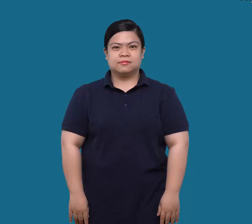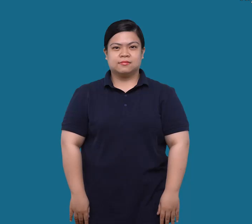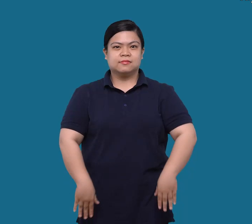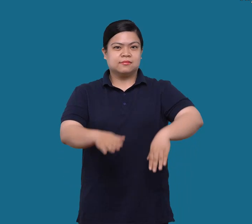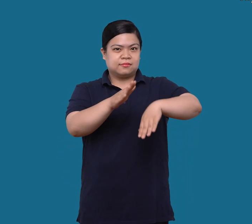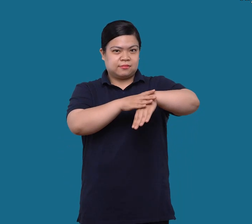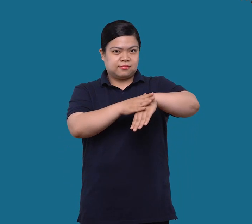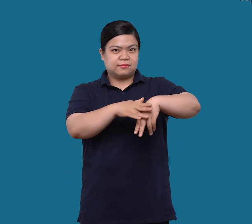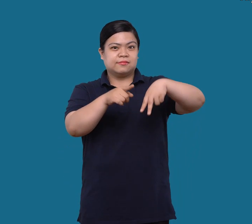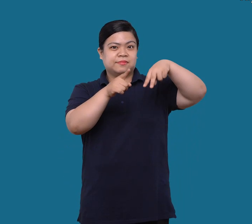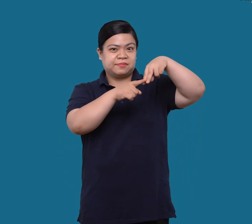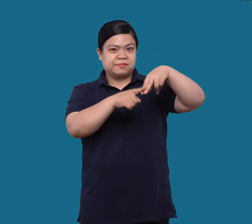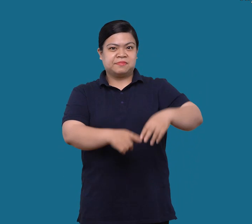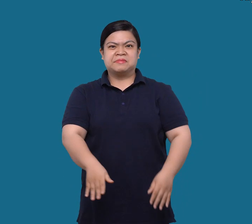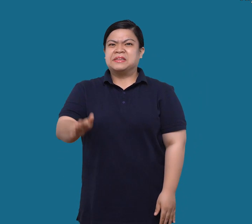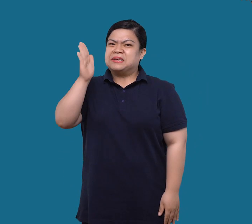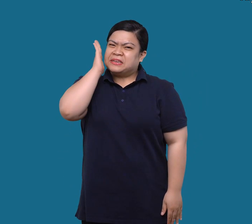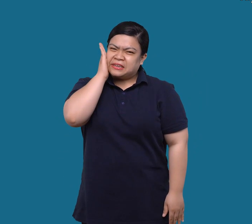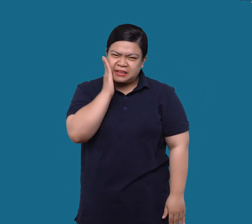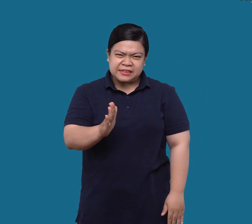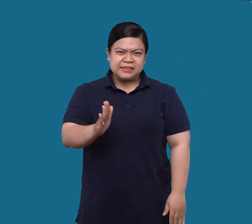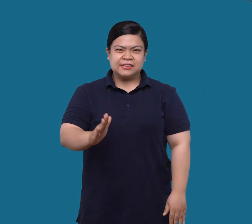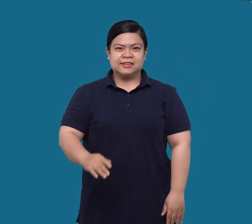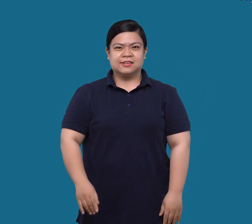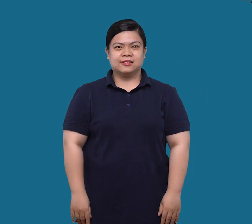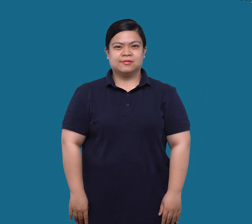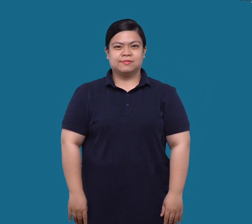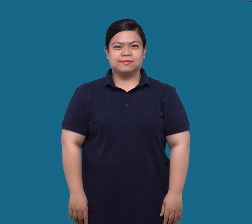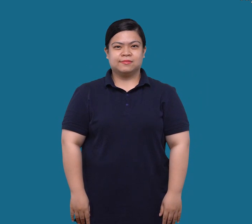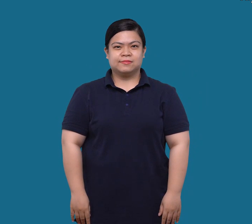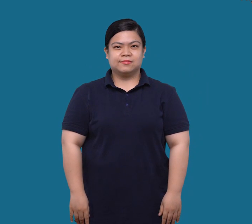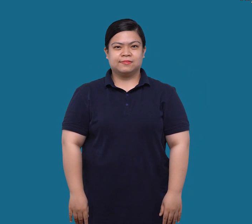tay chân sạch sẽ